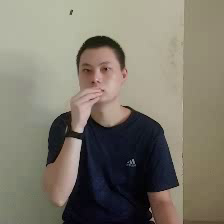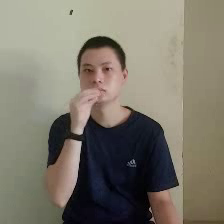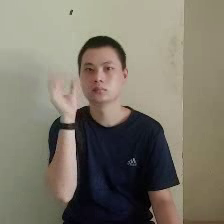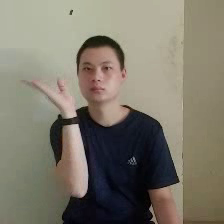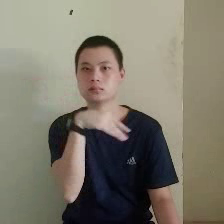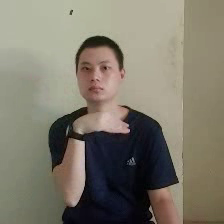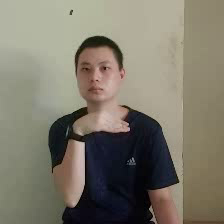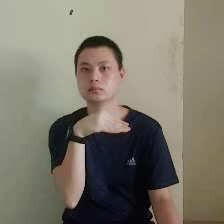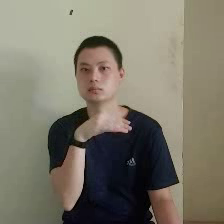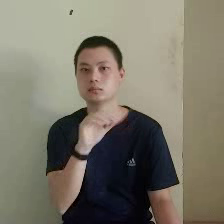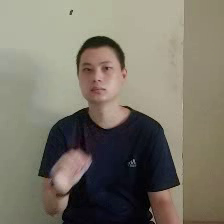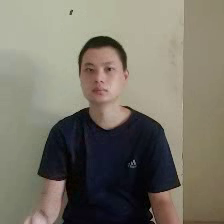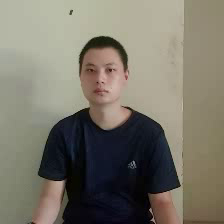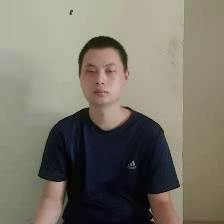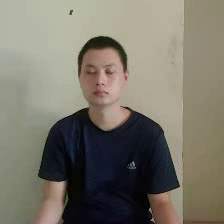Nói xấu